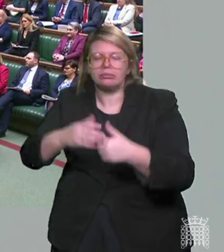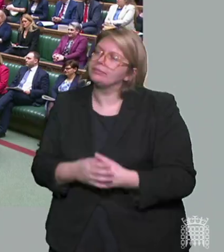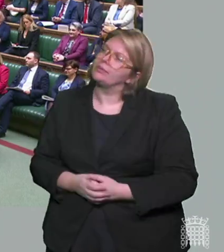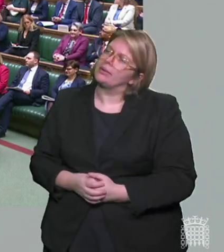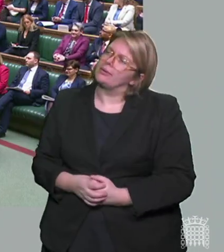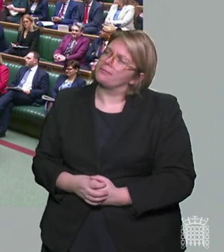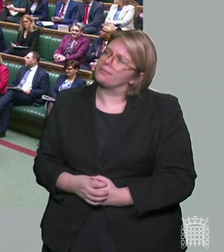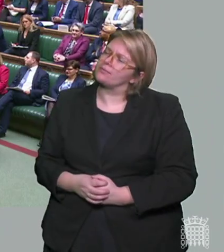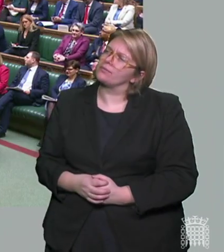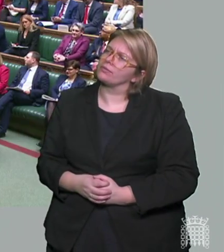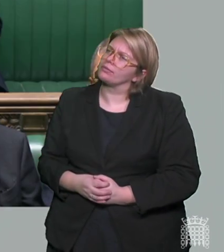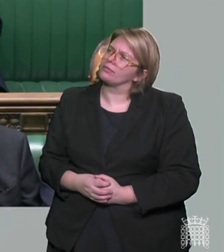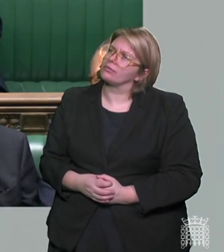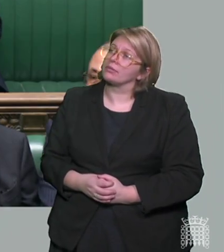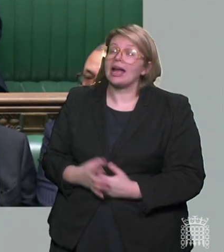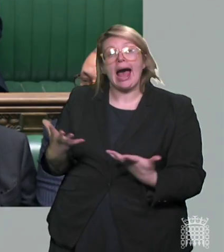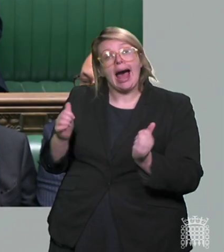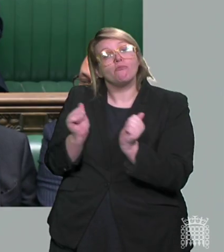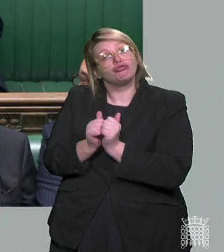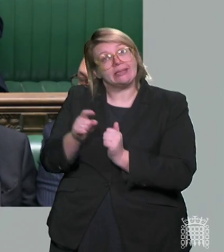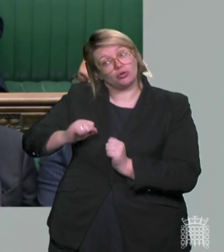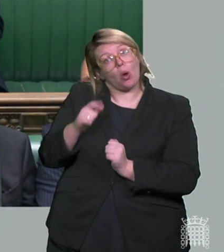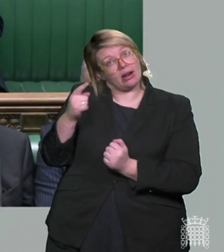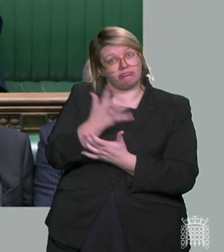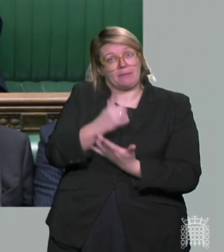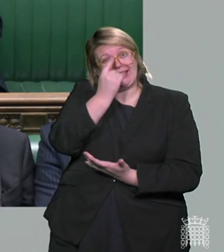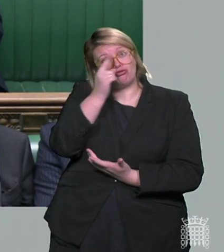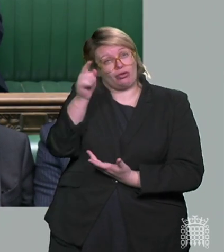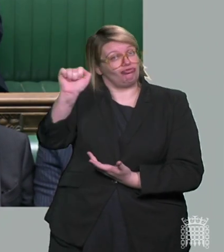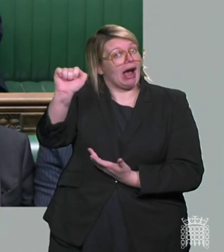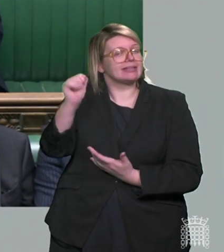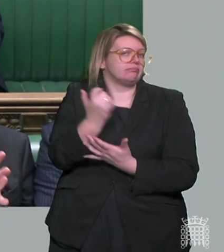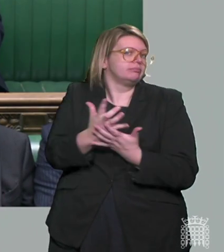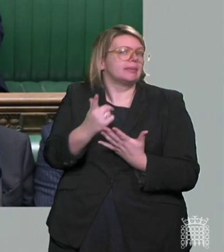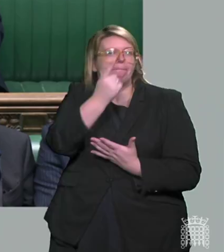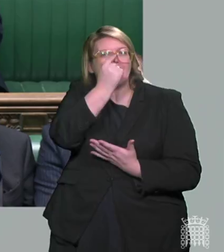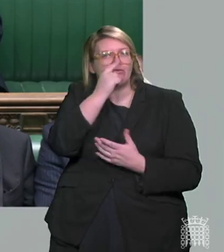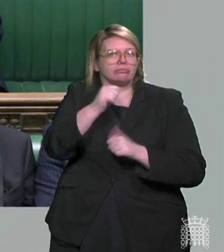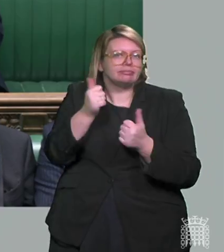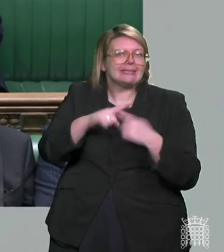I agree with the honourable Lady’s comments about Scotland’s potential in the renewable sector.